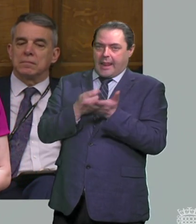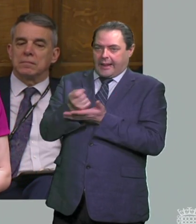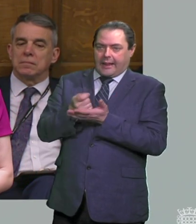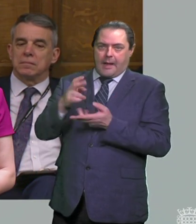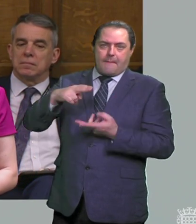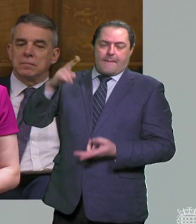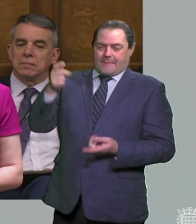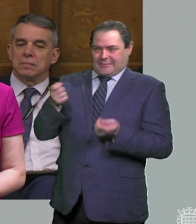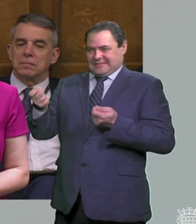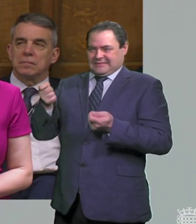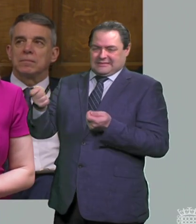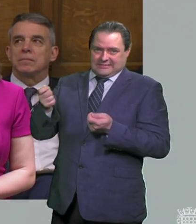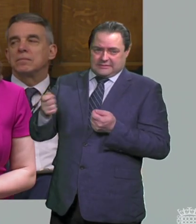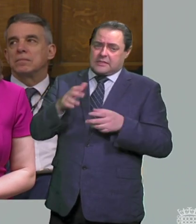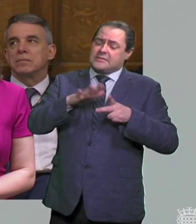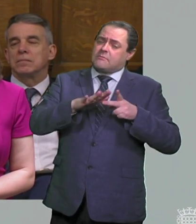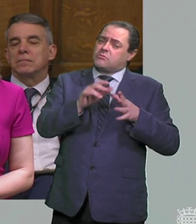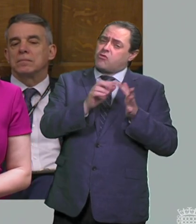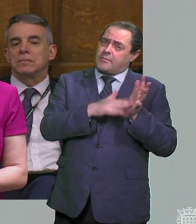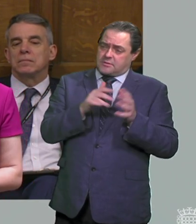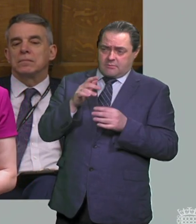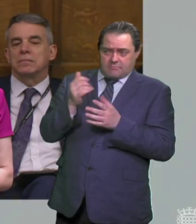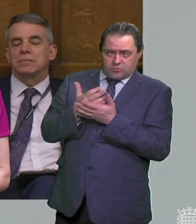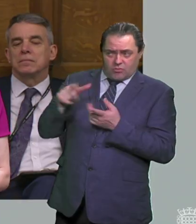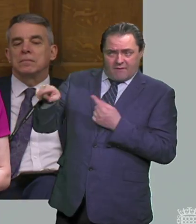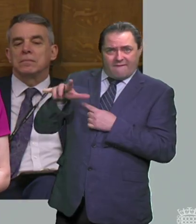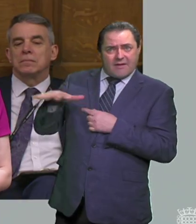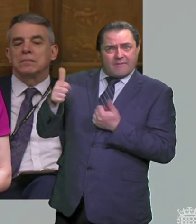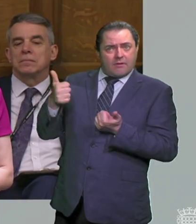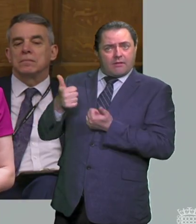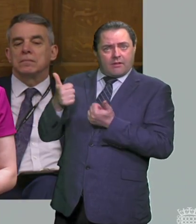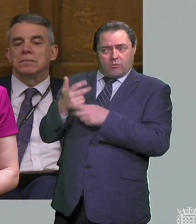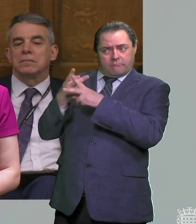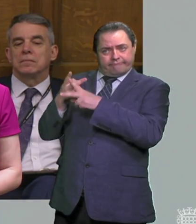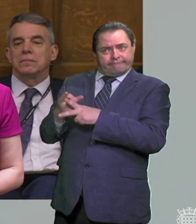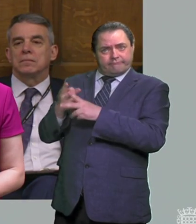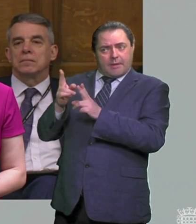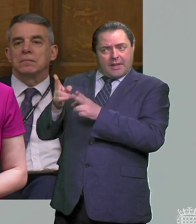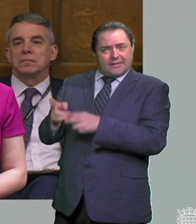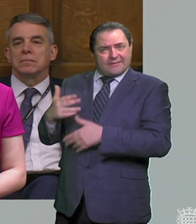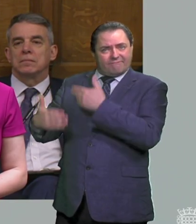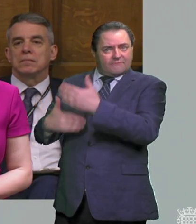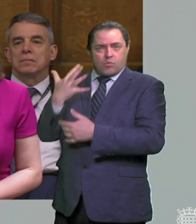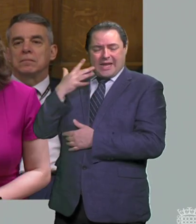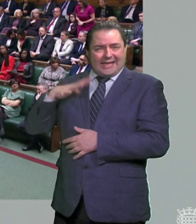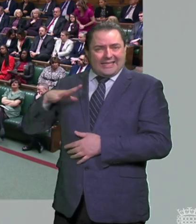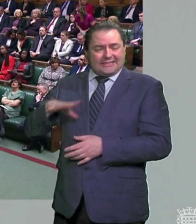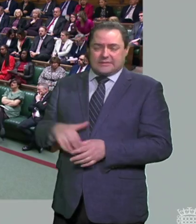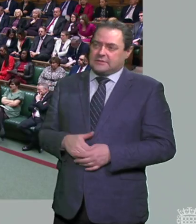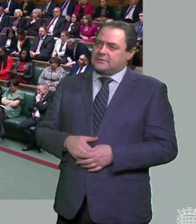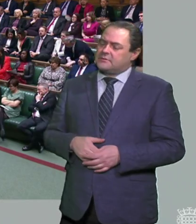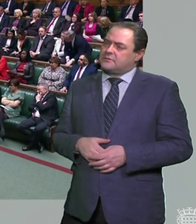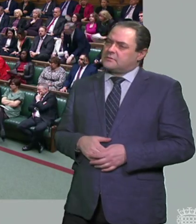Will the Deputy Prime Minister reassure Daniel’s family that he will receive the palliative care he requires, as and when he needs it?